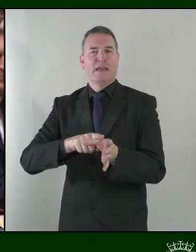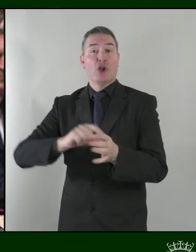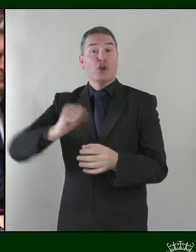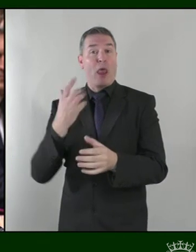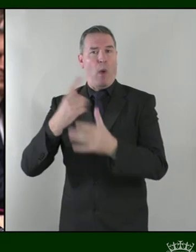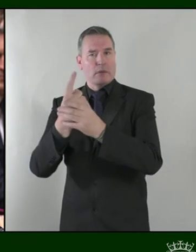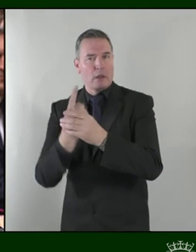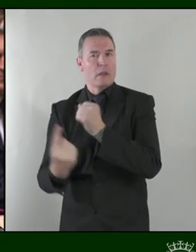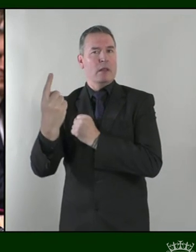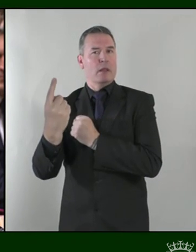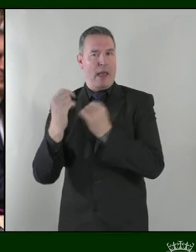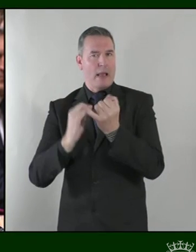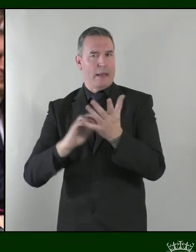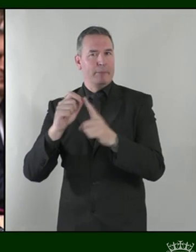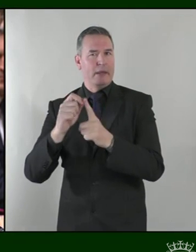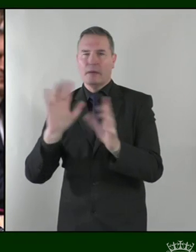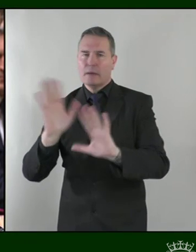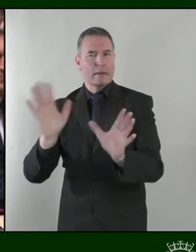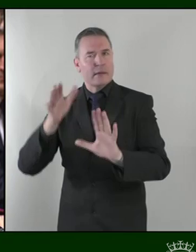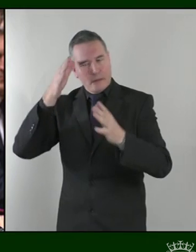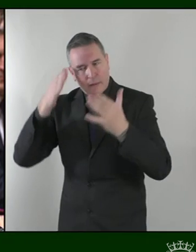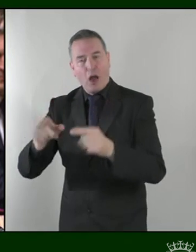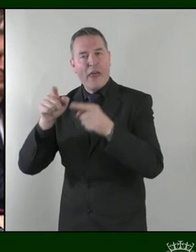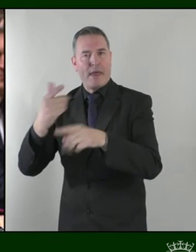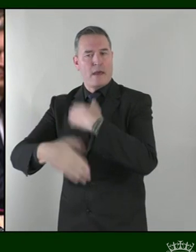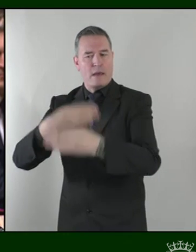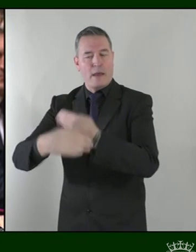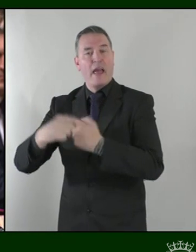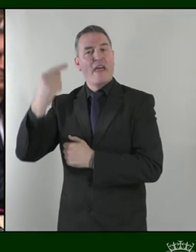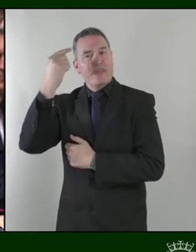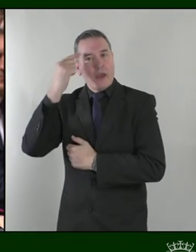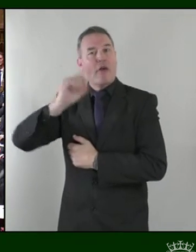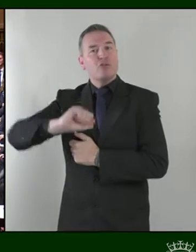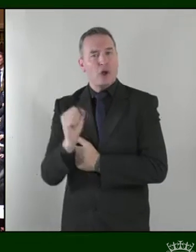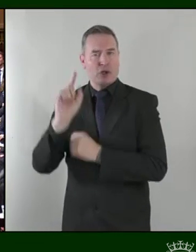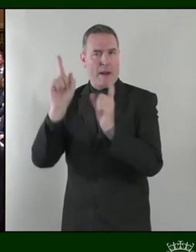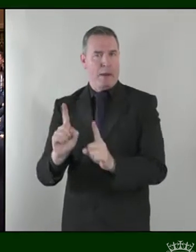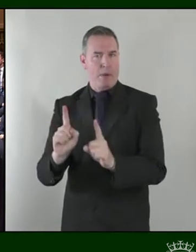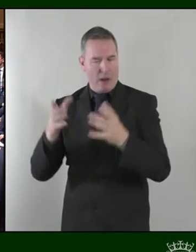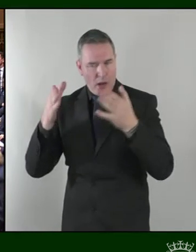The right honourable Gentleman and his party should concentrate on the day job and doing a better job for the people of Scotland.